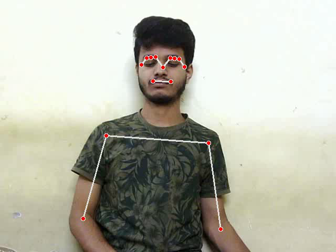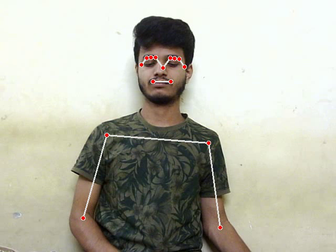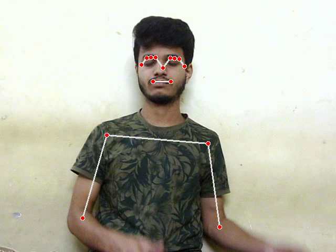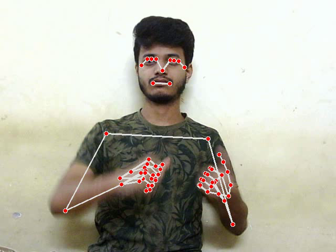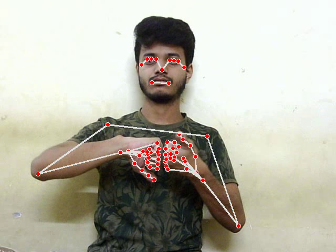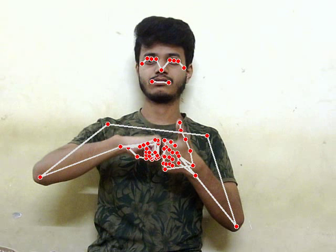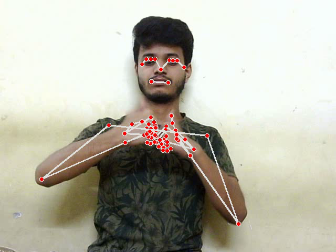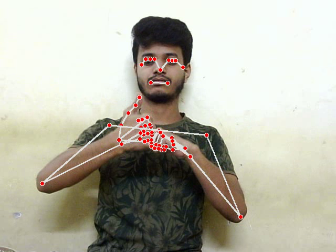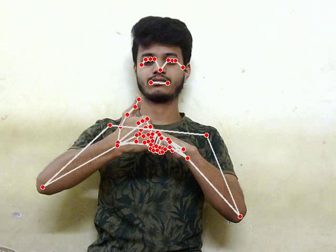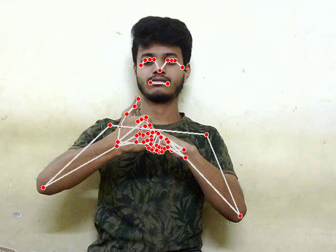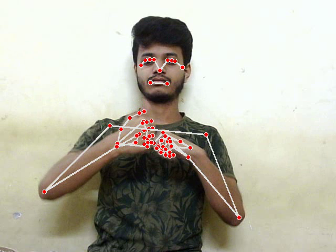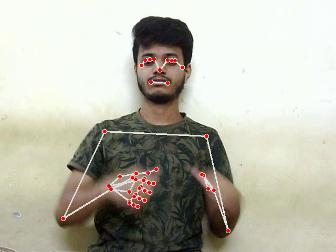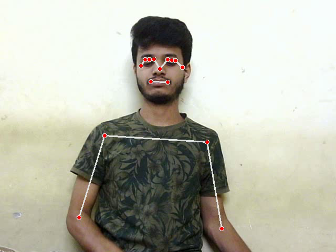how